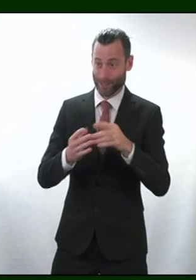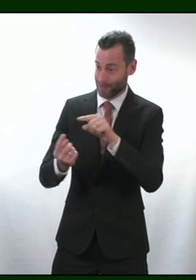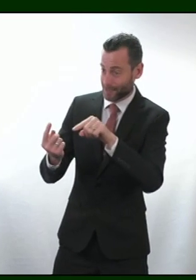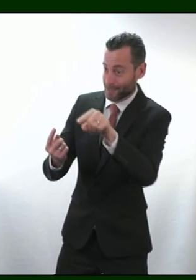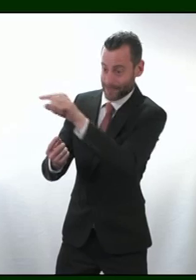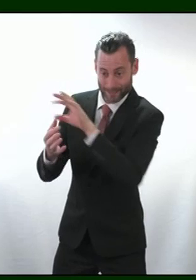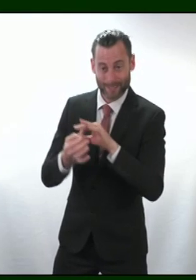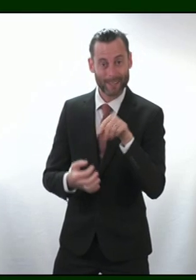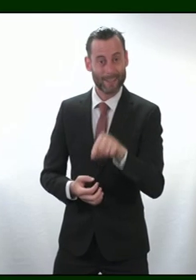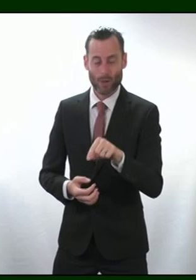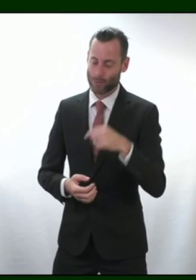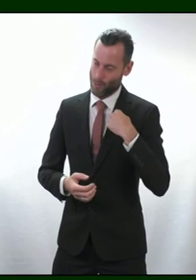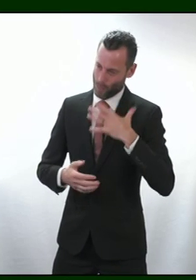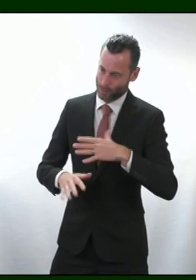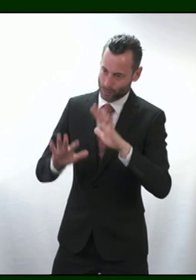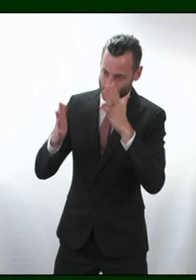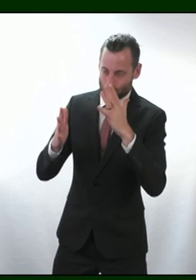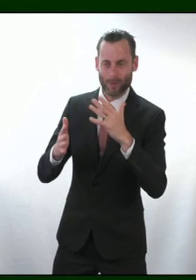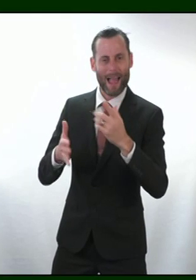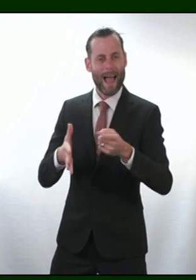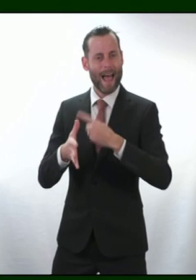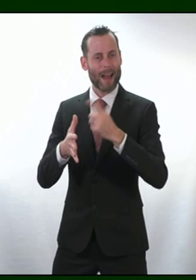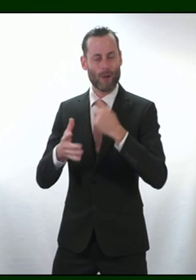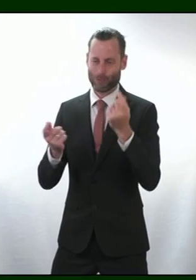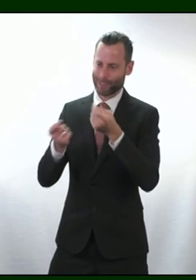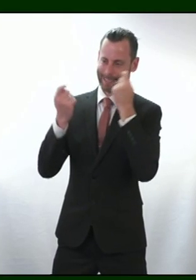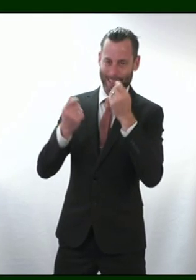This morning, I had meetings with ministerial colleagues and others.